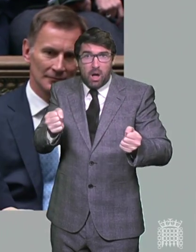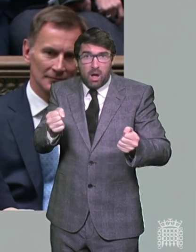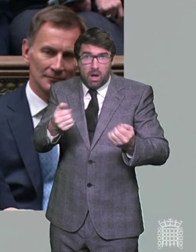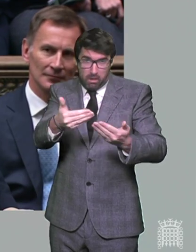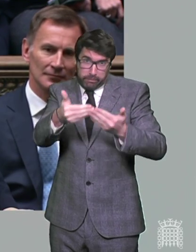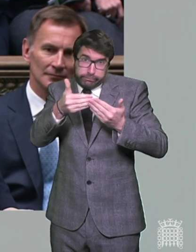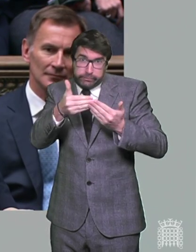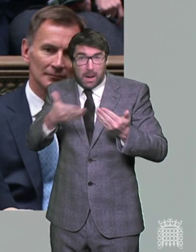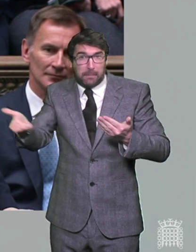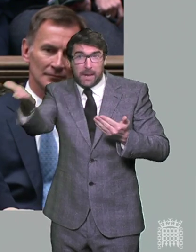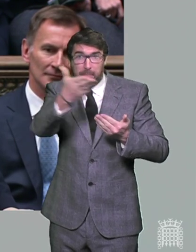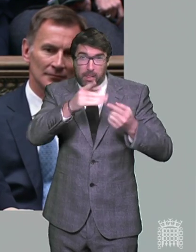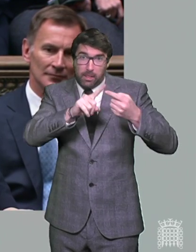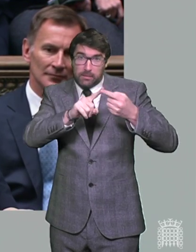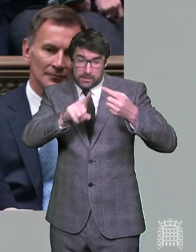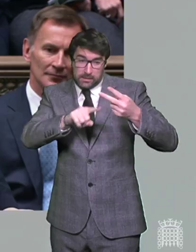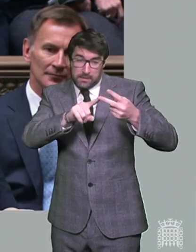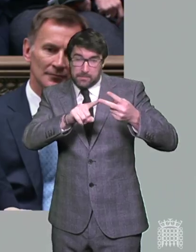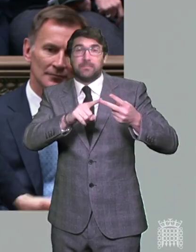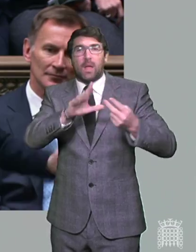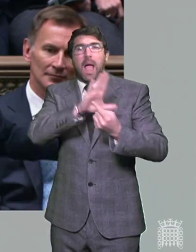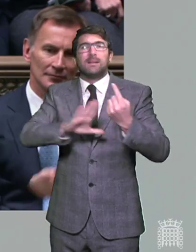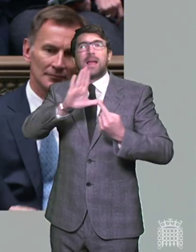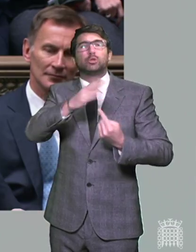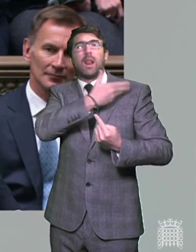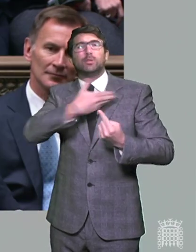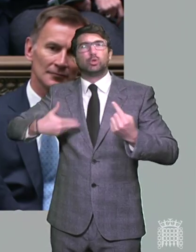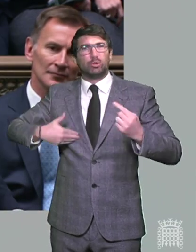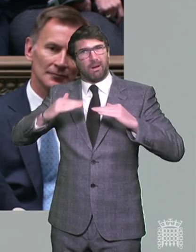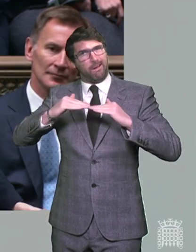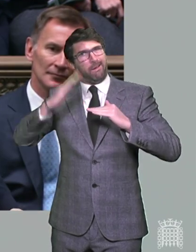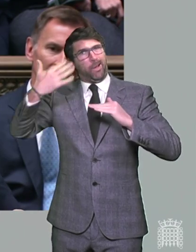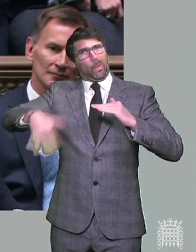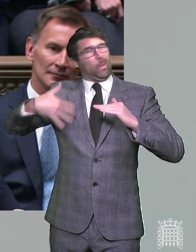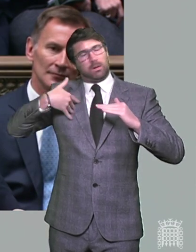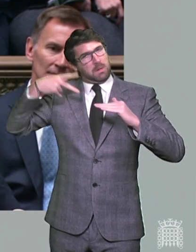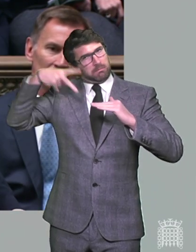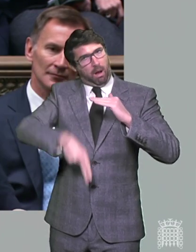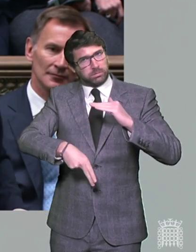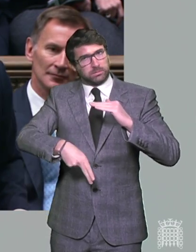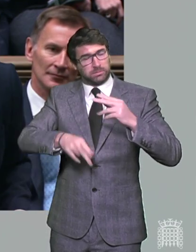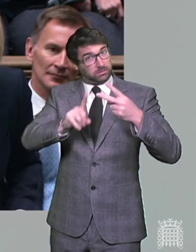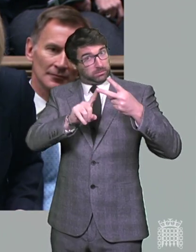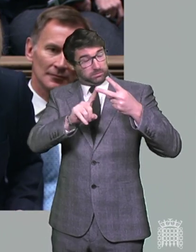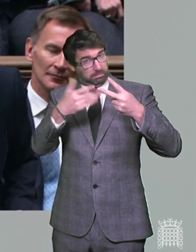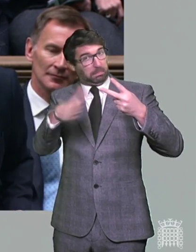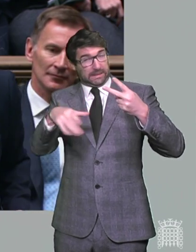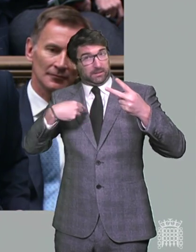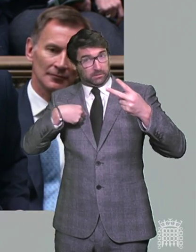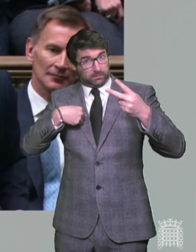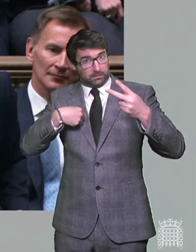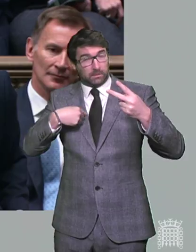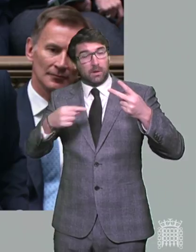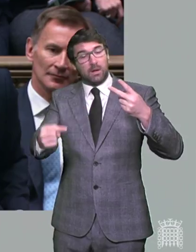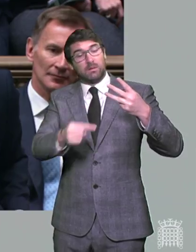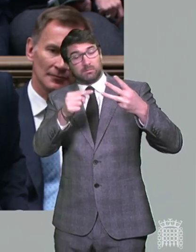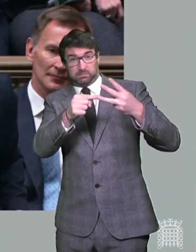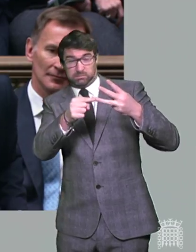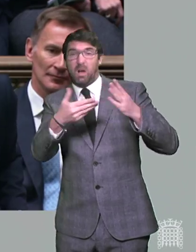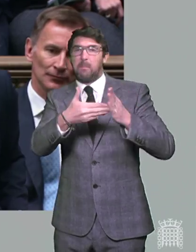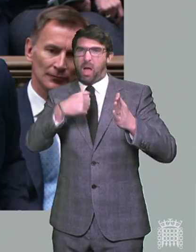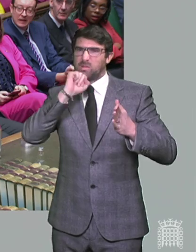have reversed the national insurance increase; and I have also taken steps—and we will be taking steps—to crack down on the militant unions.